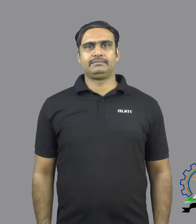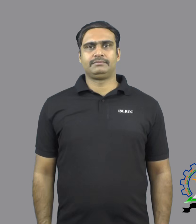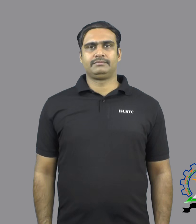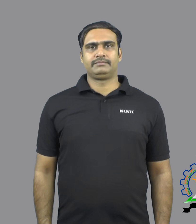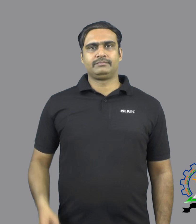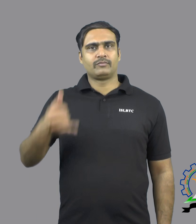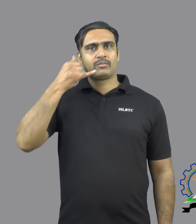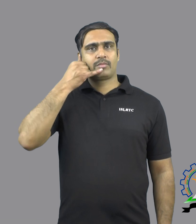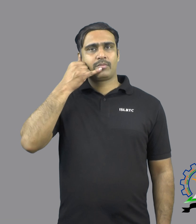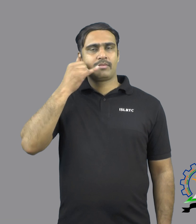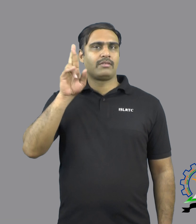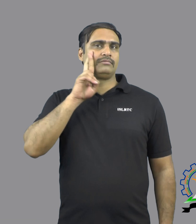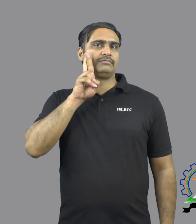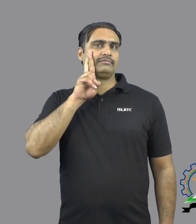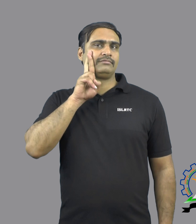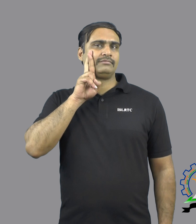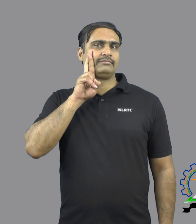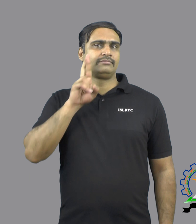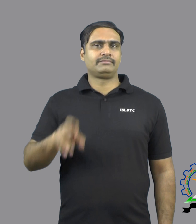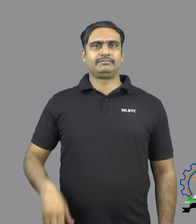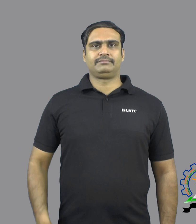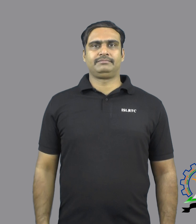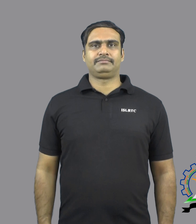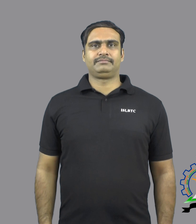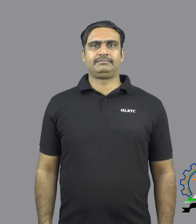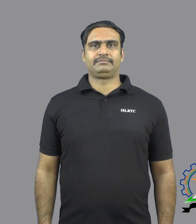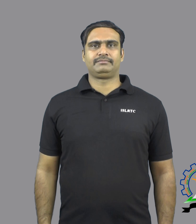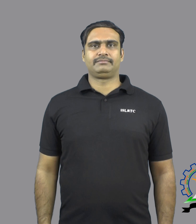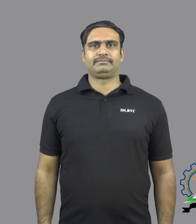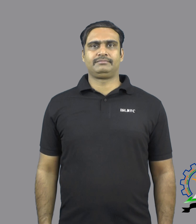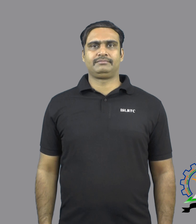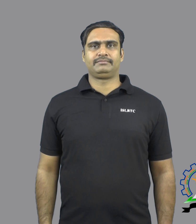Reliance Mobile